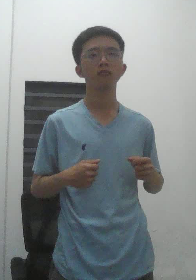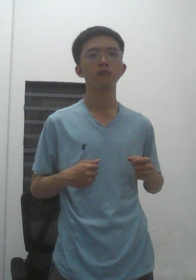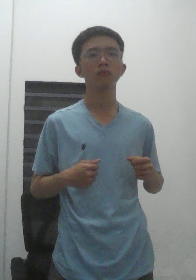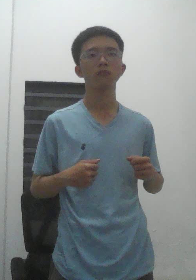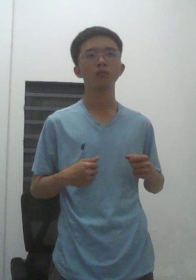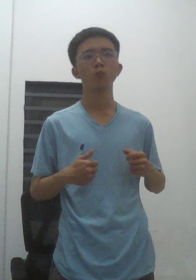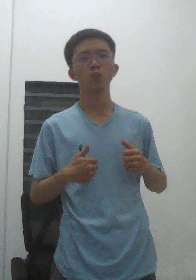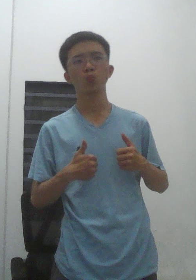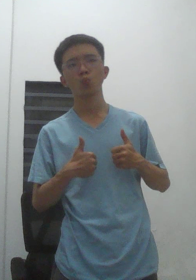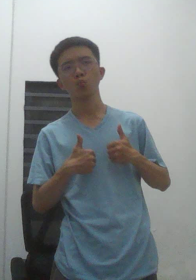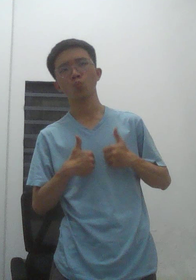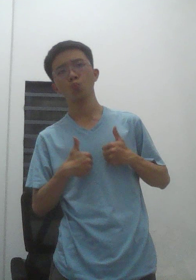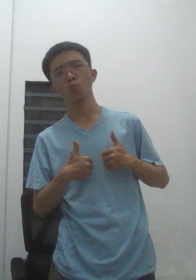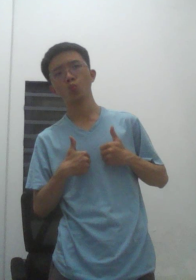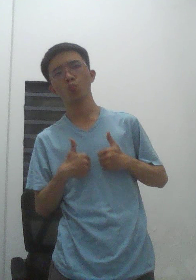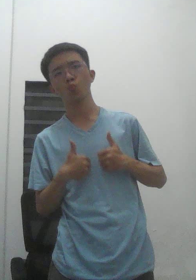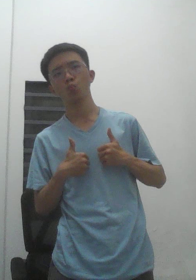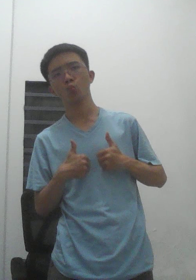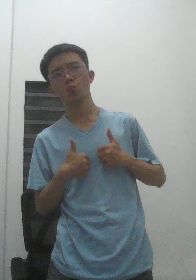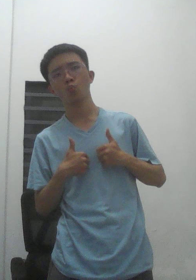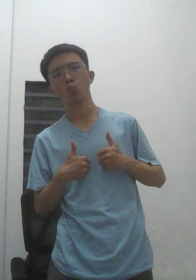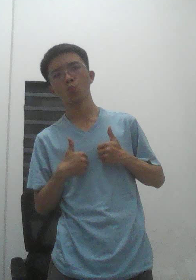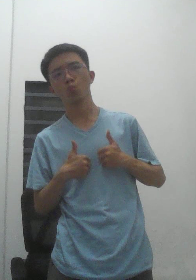rat tot